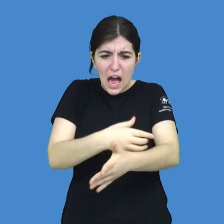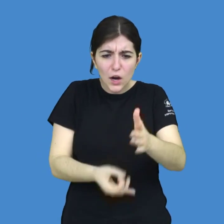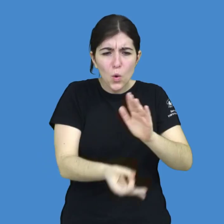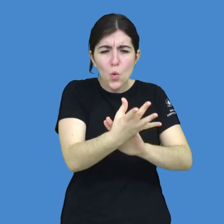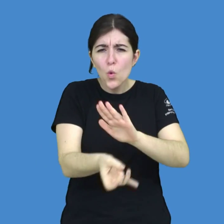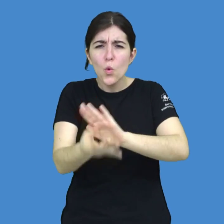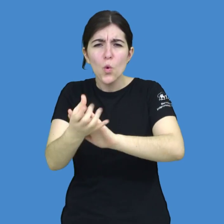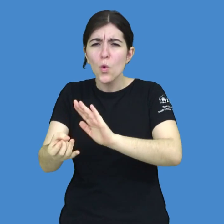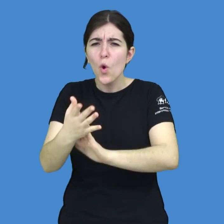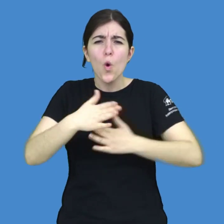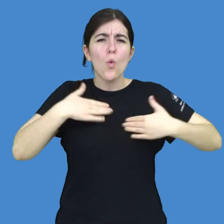crear